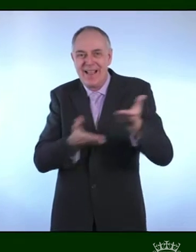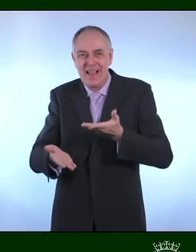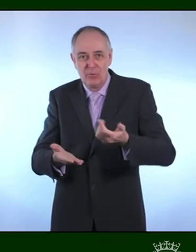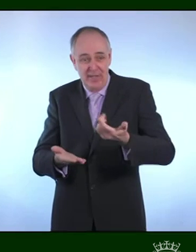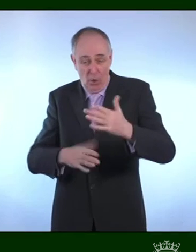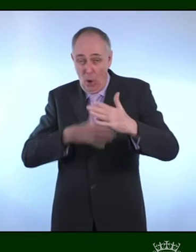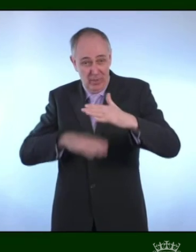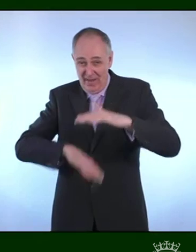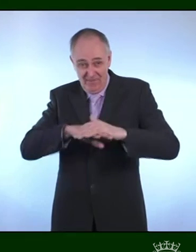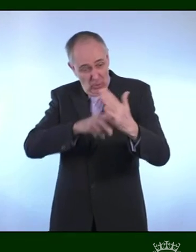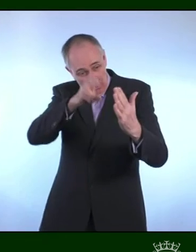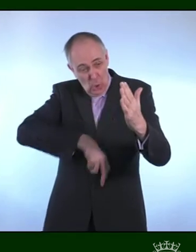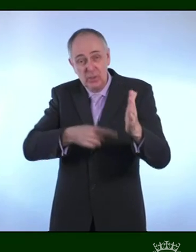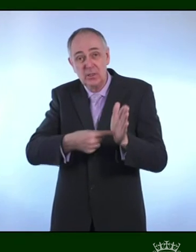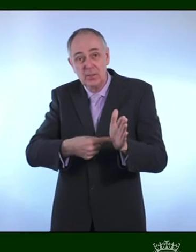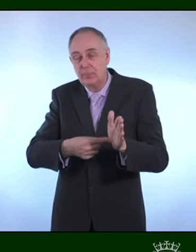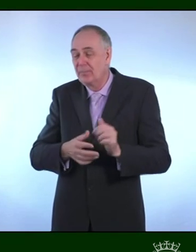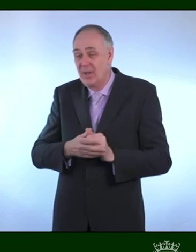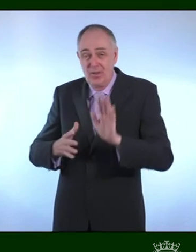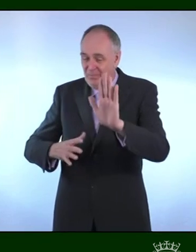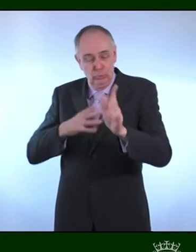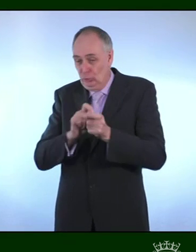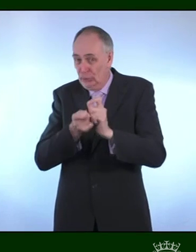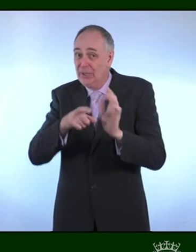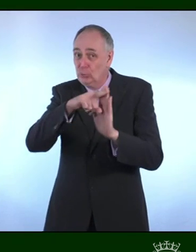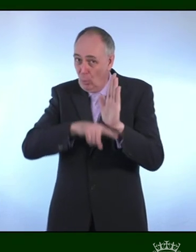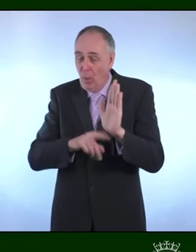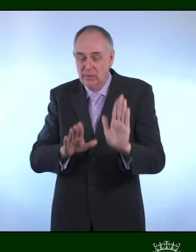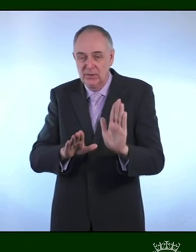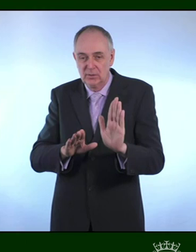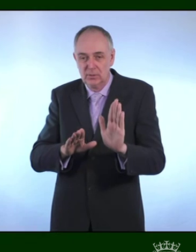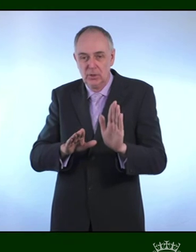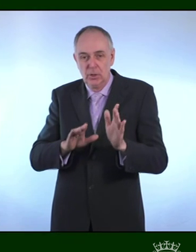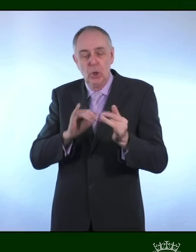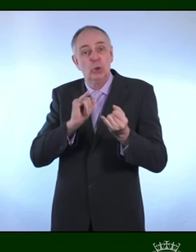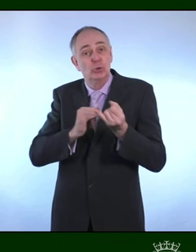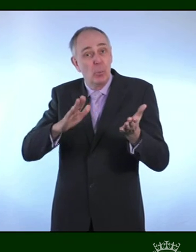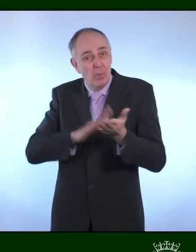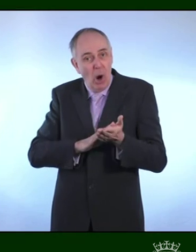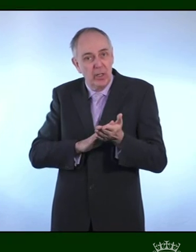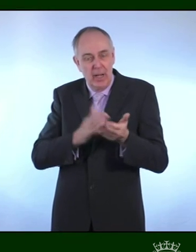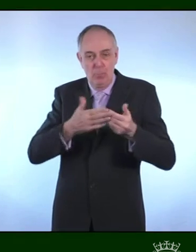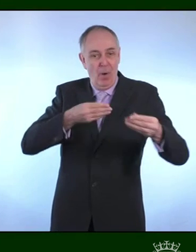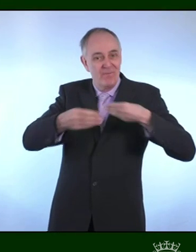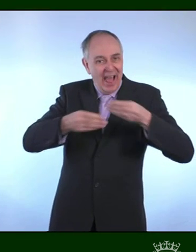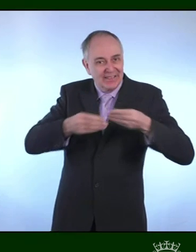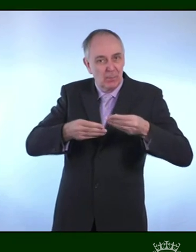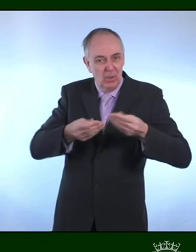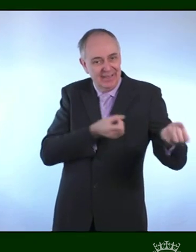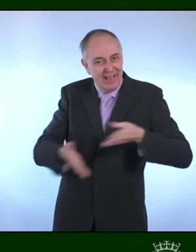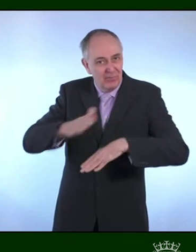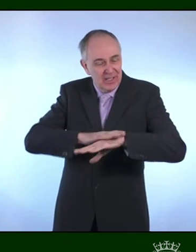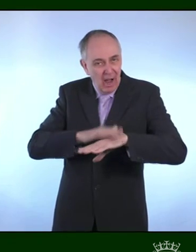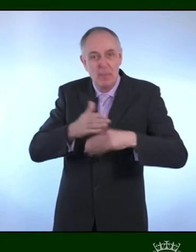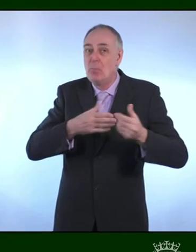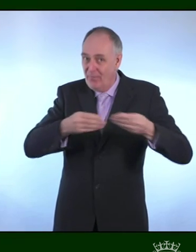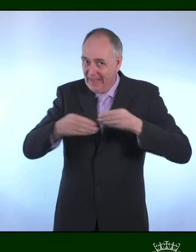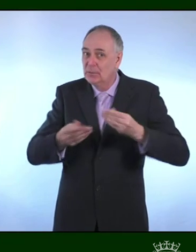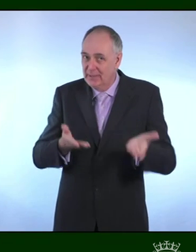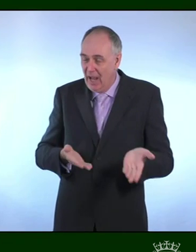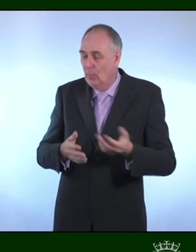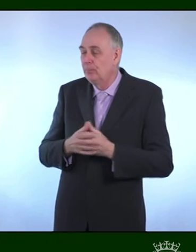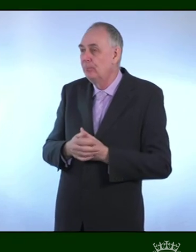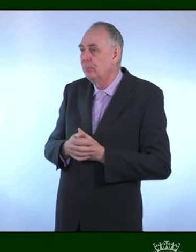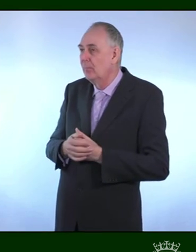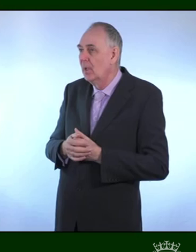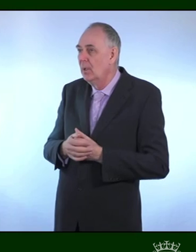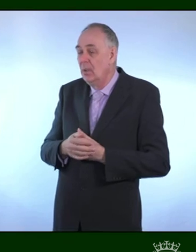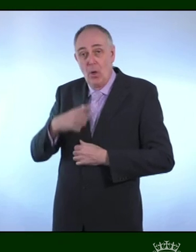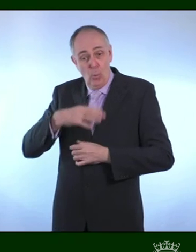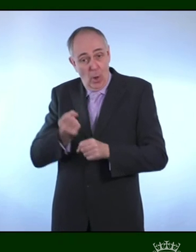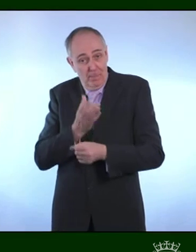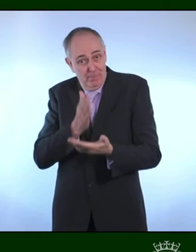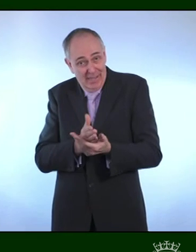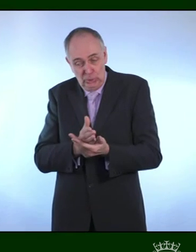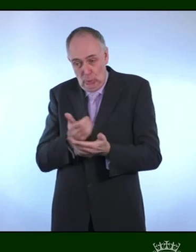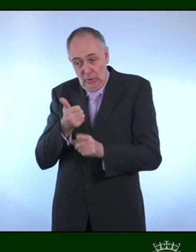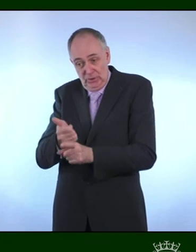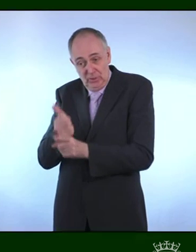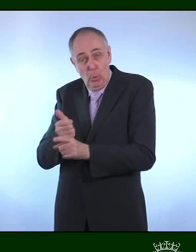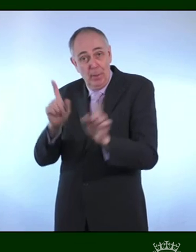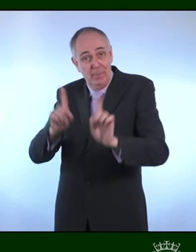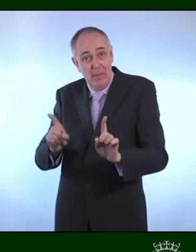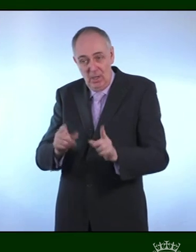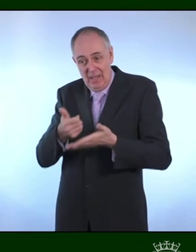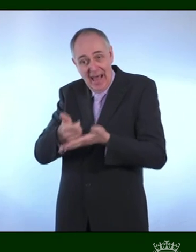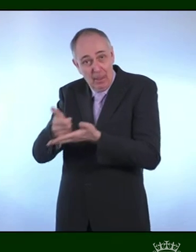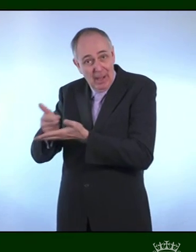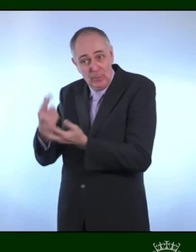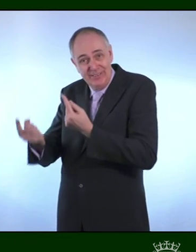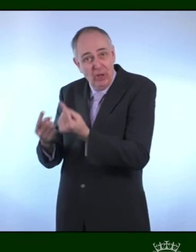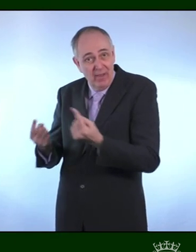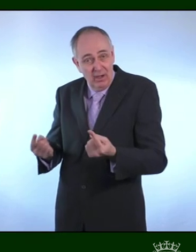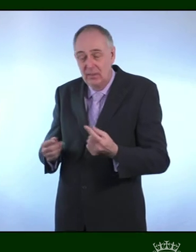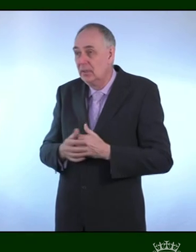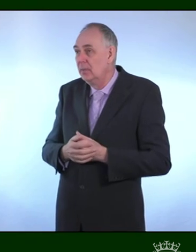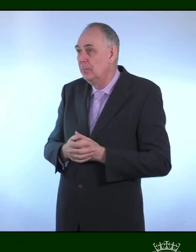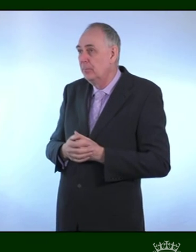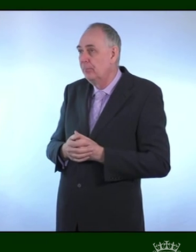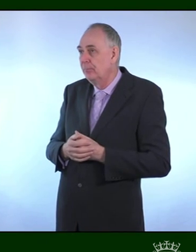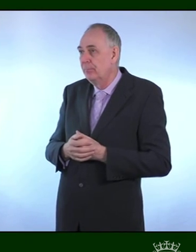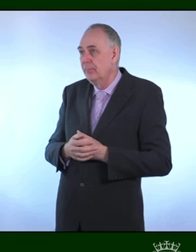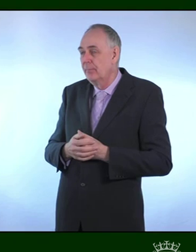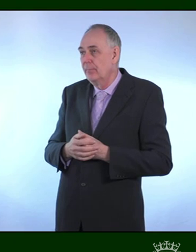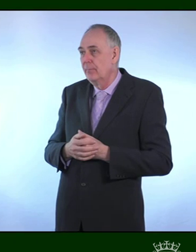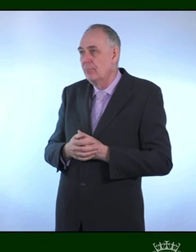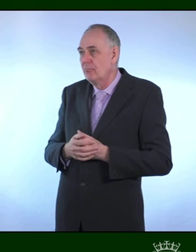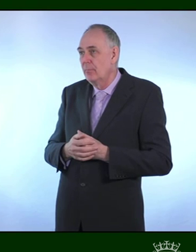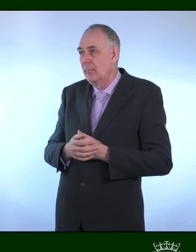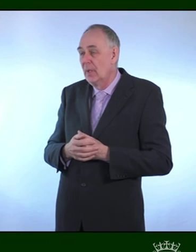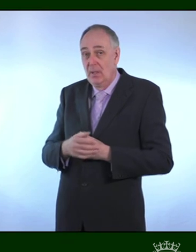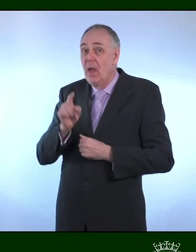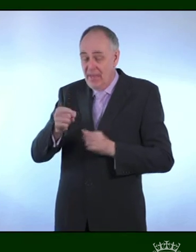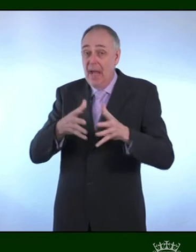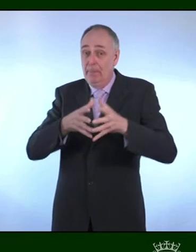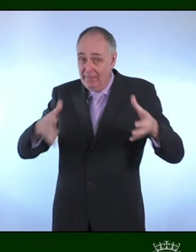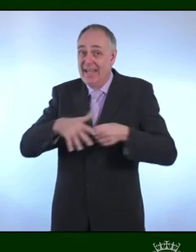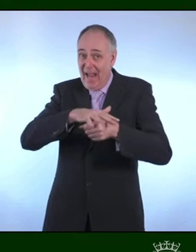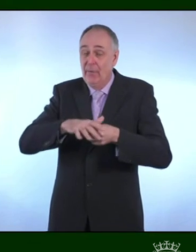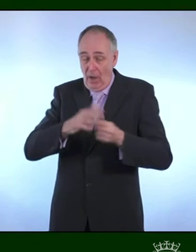We have changed the regulations so that supermarkets have a lot more freedom in their delivery hours, and obviously one of the things we want to do is ensure that we support people to help in what is at the moment an expanding sector of the employment market.